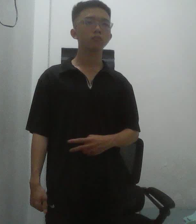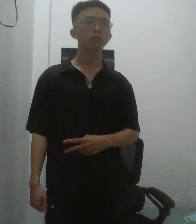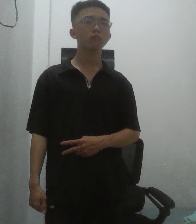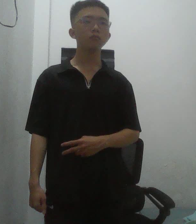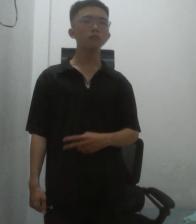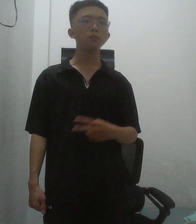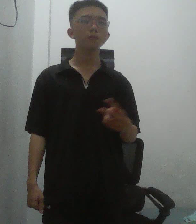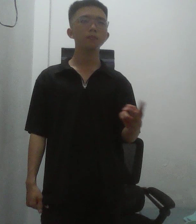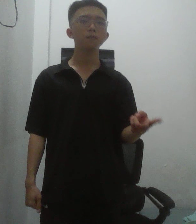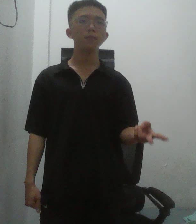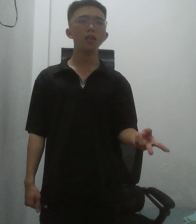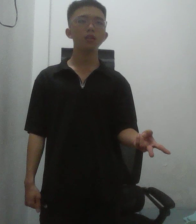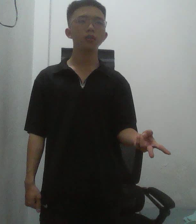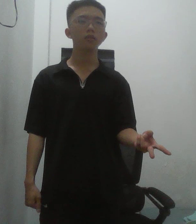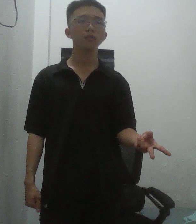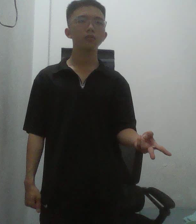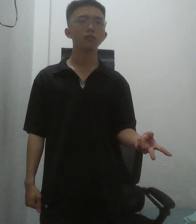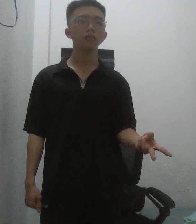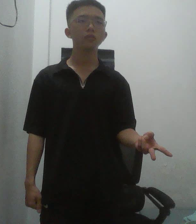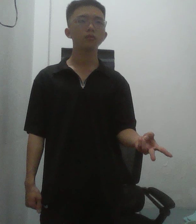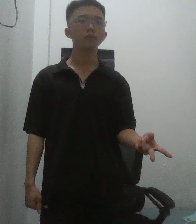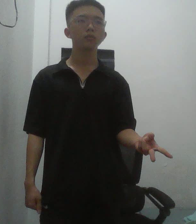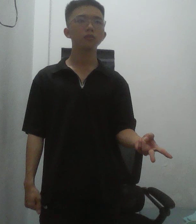it